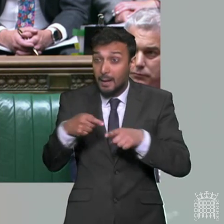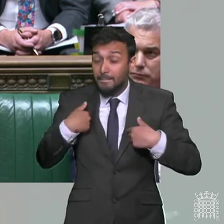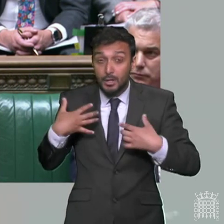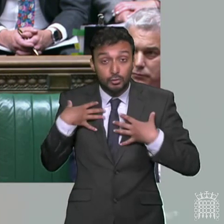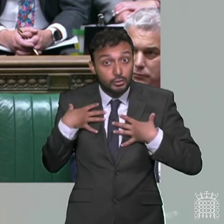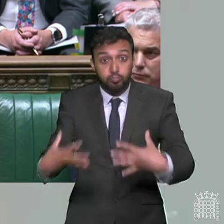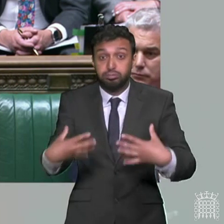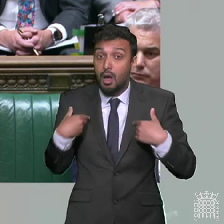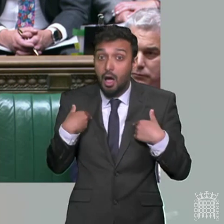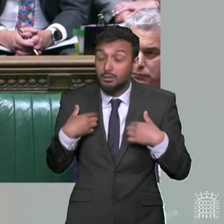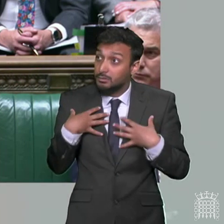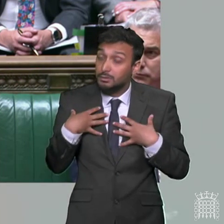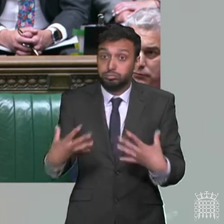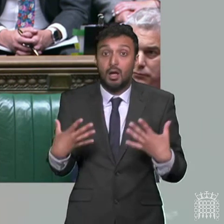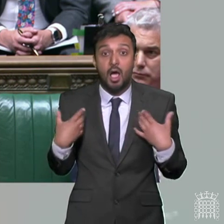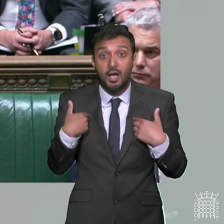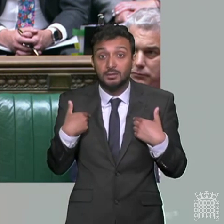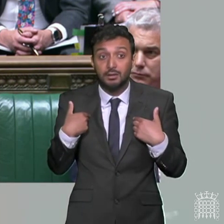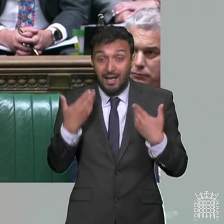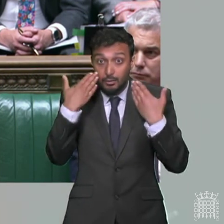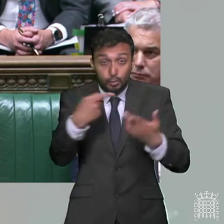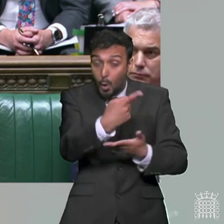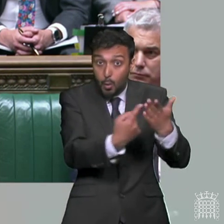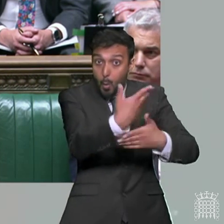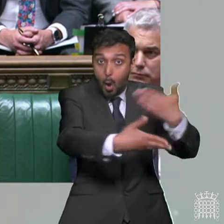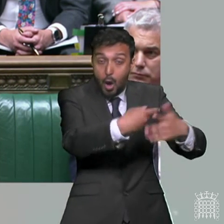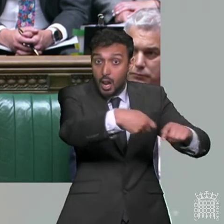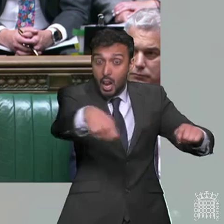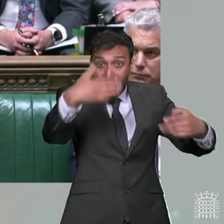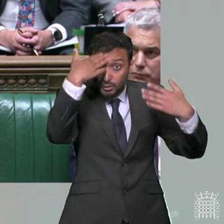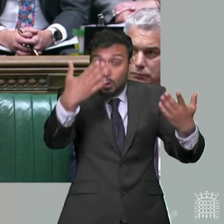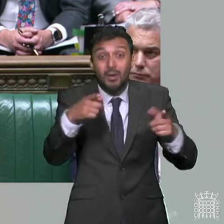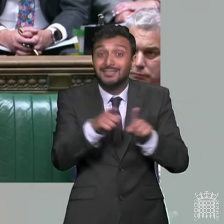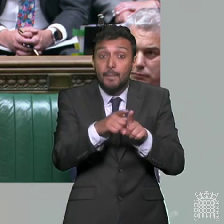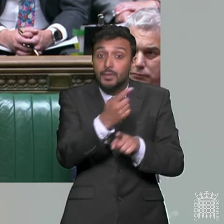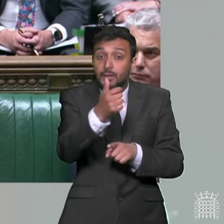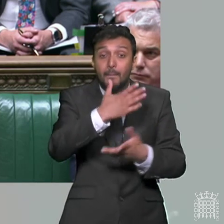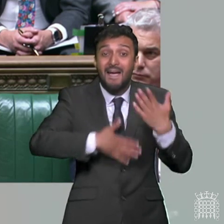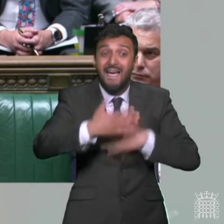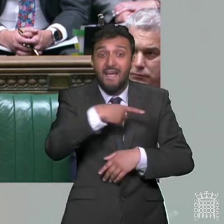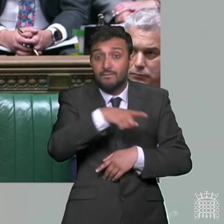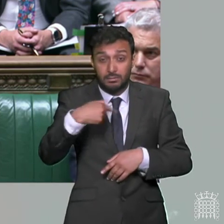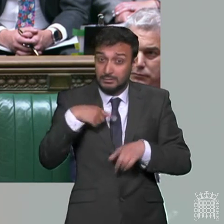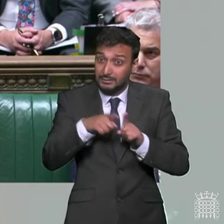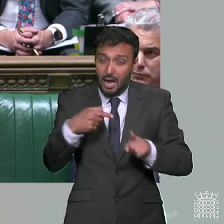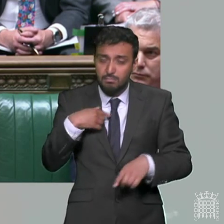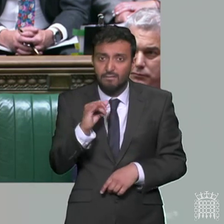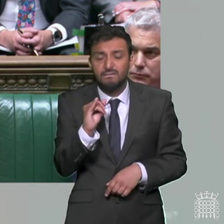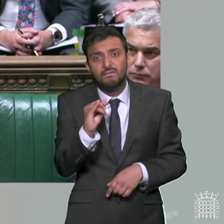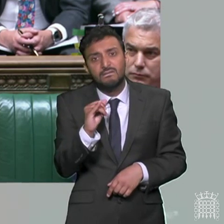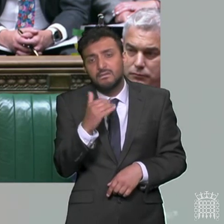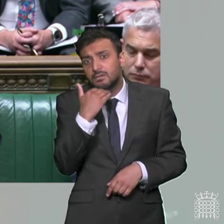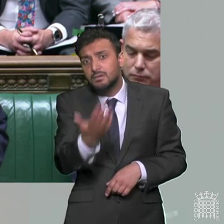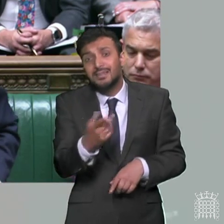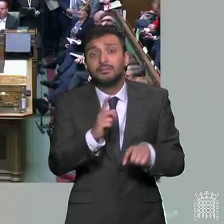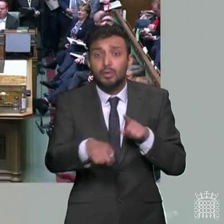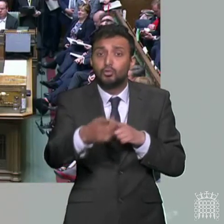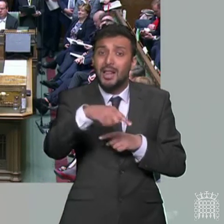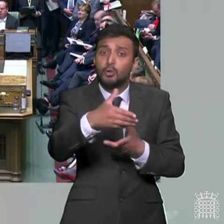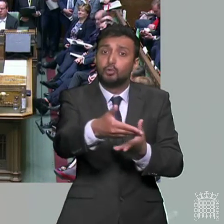Frankly, I have been appalled by some of the behaviour, particularly in the treatment of the security and the cleaning staff.